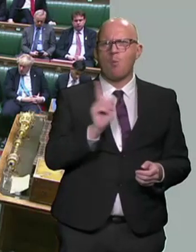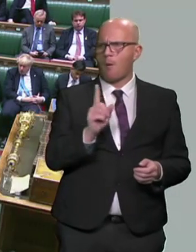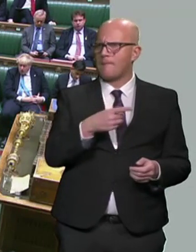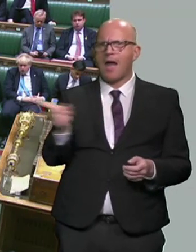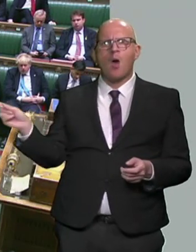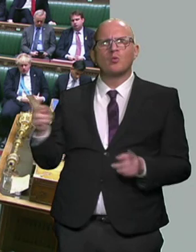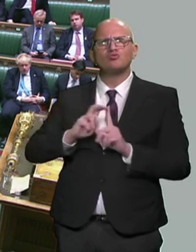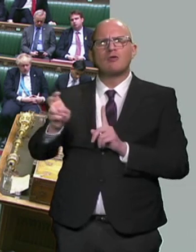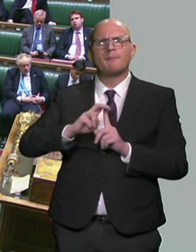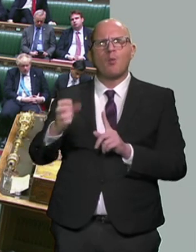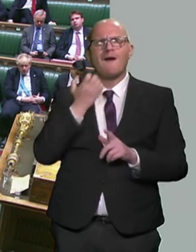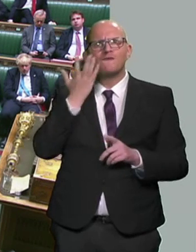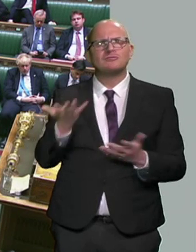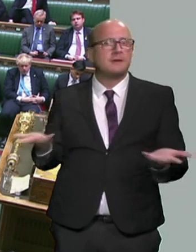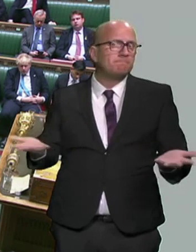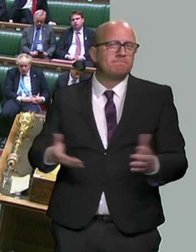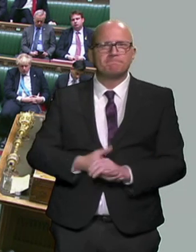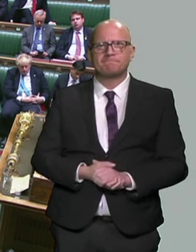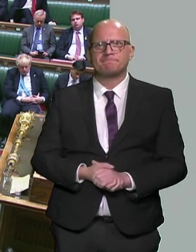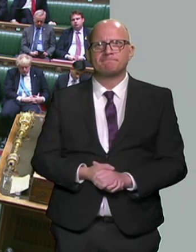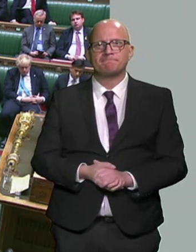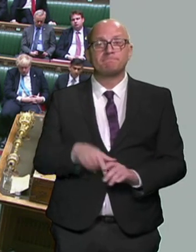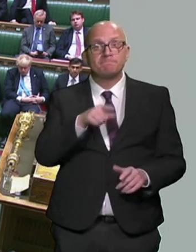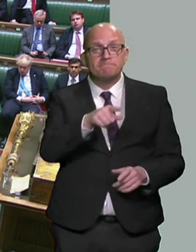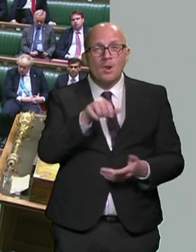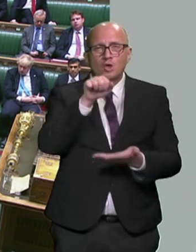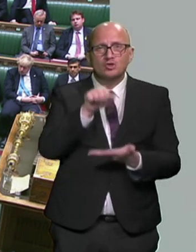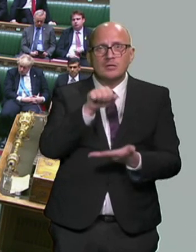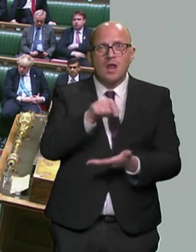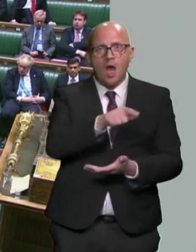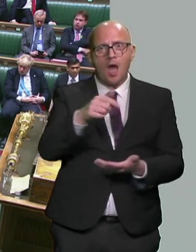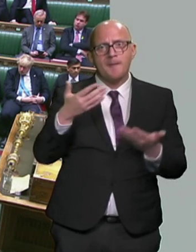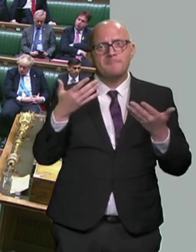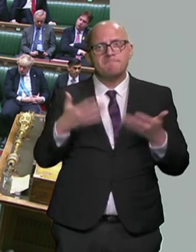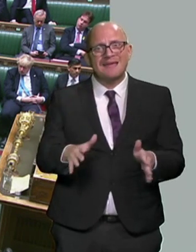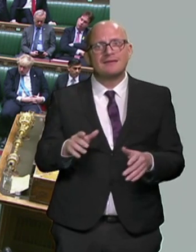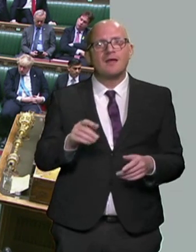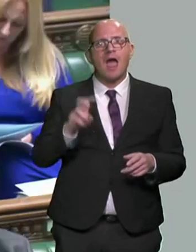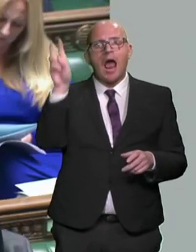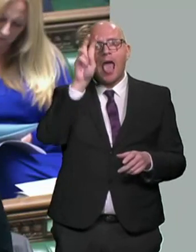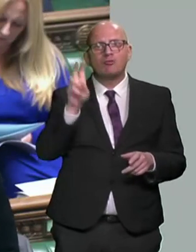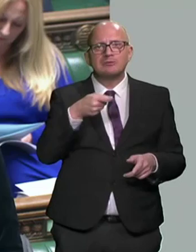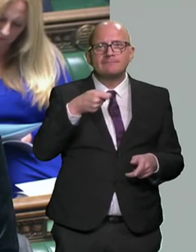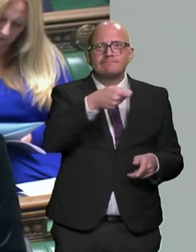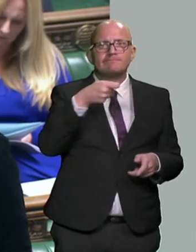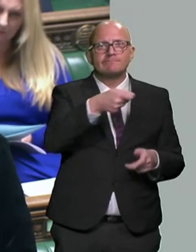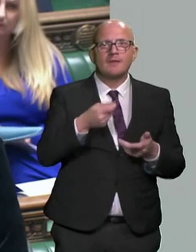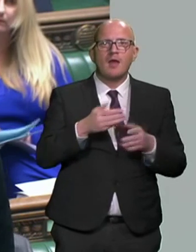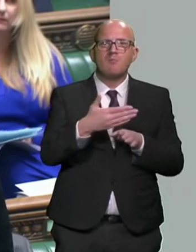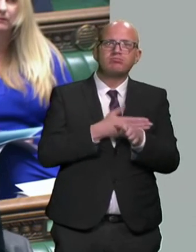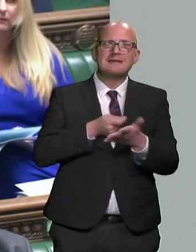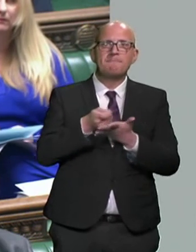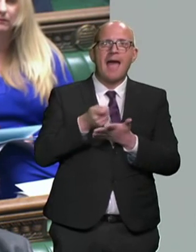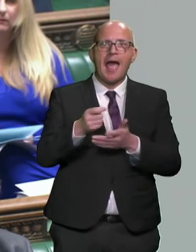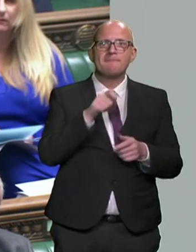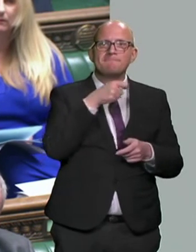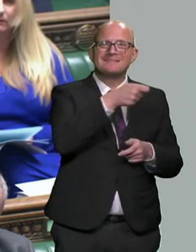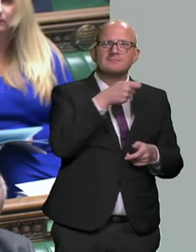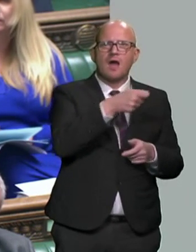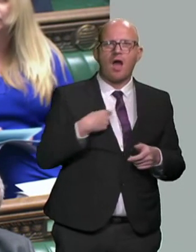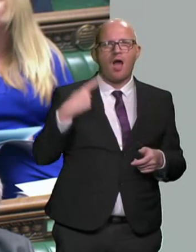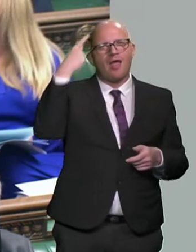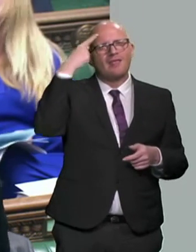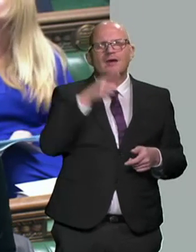I do not know if the Chancellor has ever had a prepayment meter—I do not think they fit them for swimming pools.